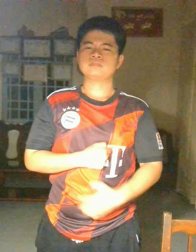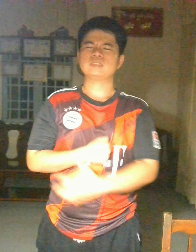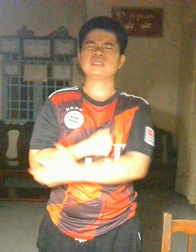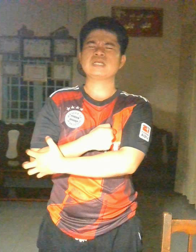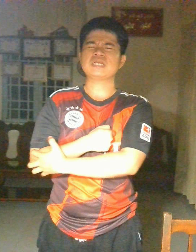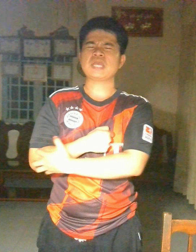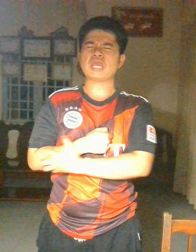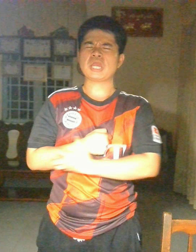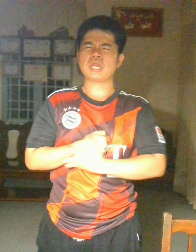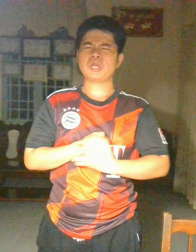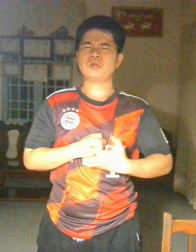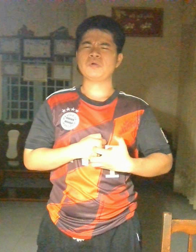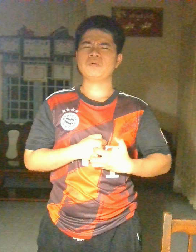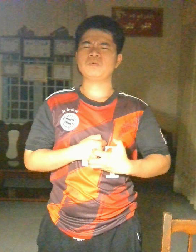ngheo